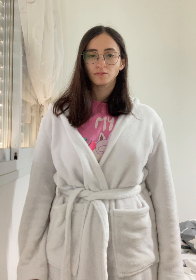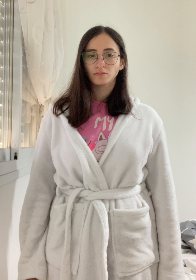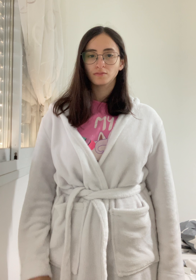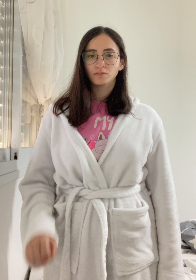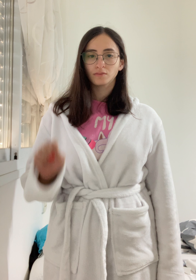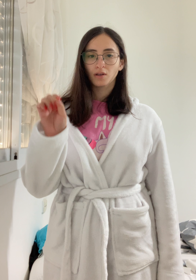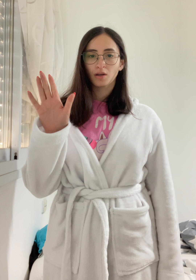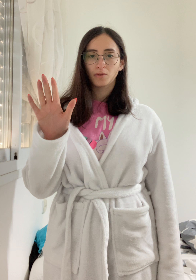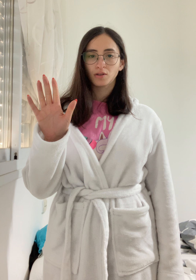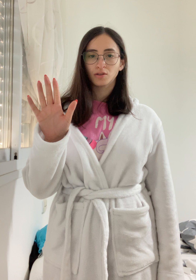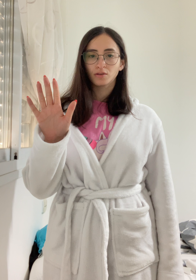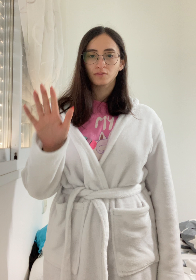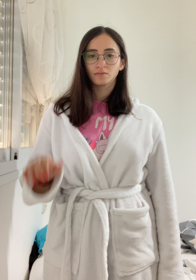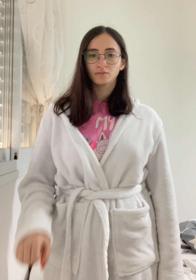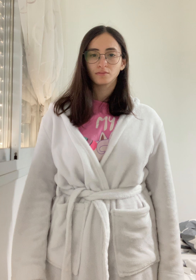חמש